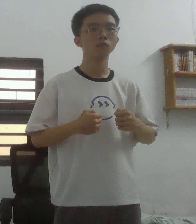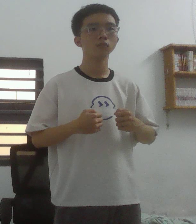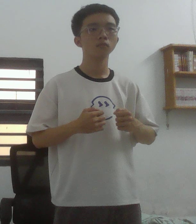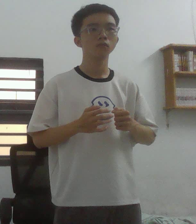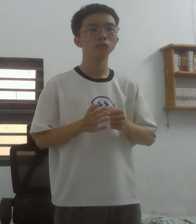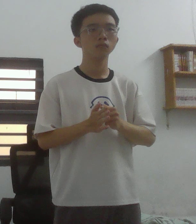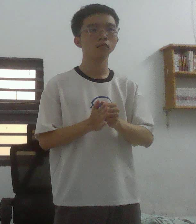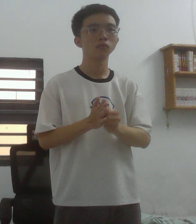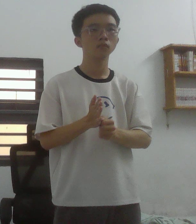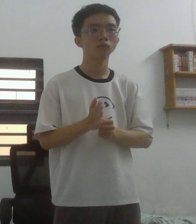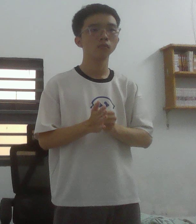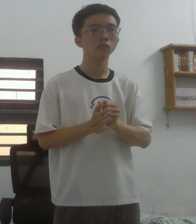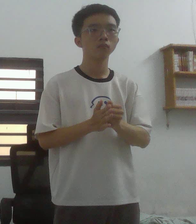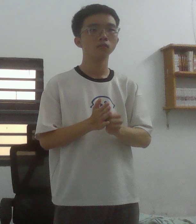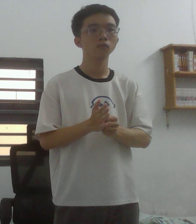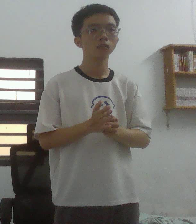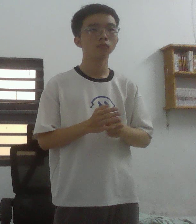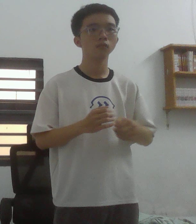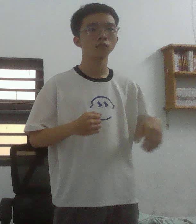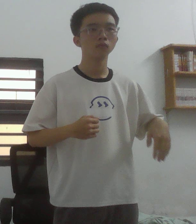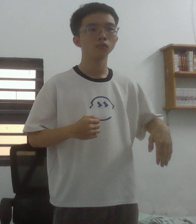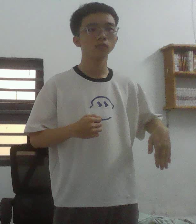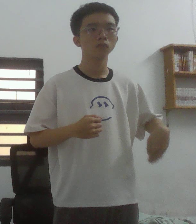thang sau